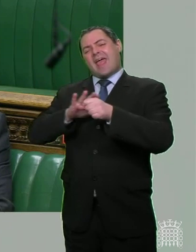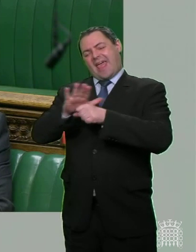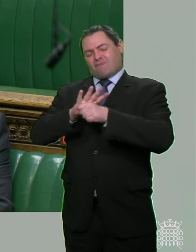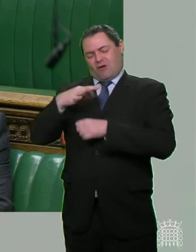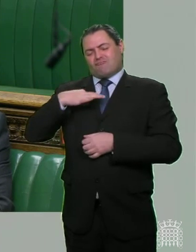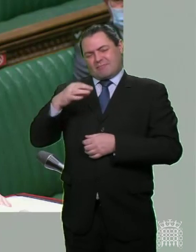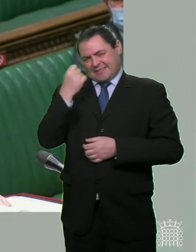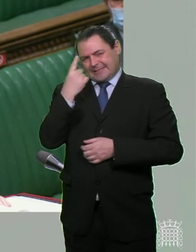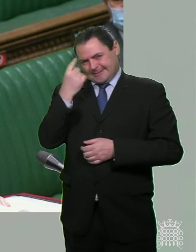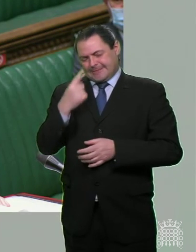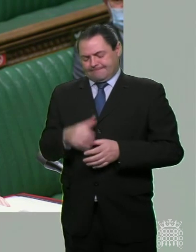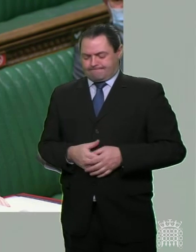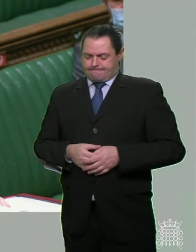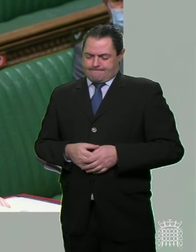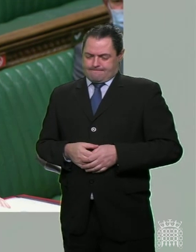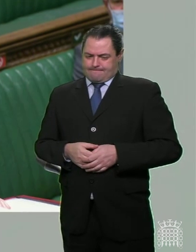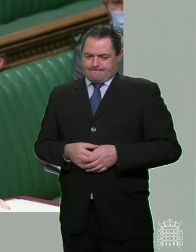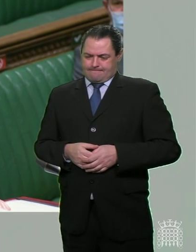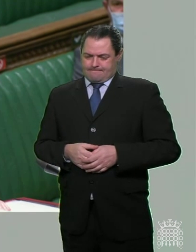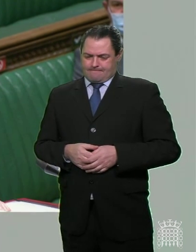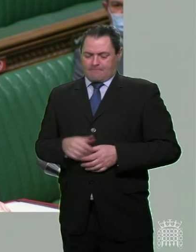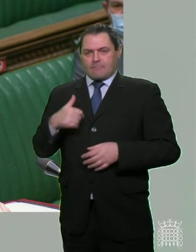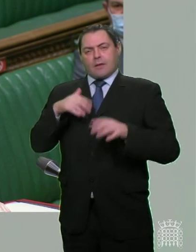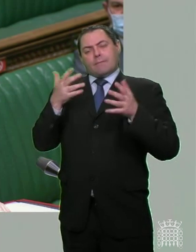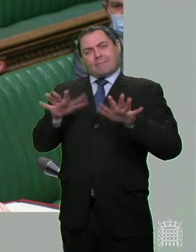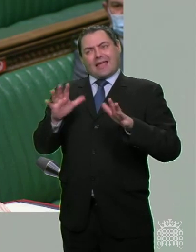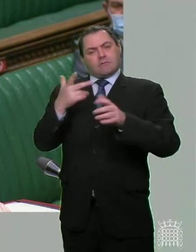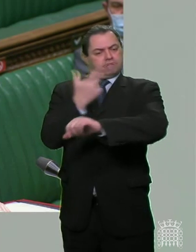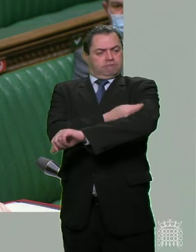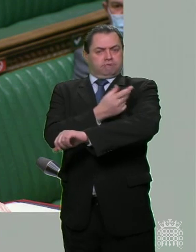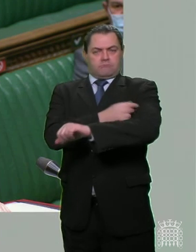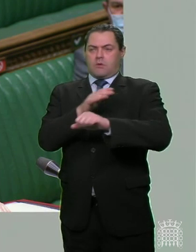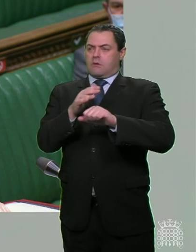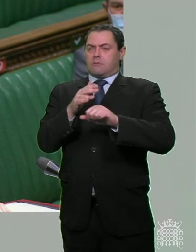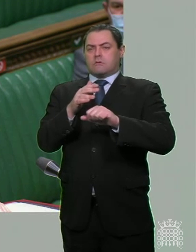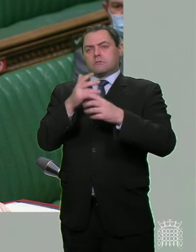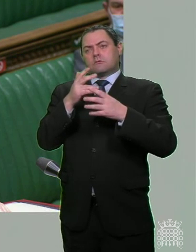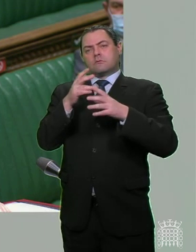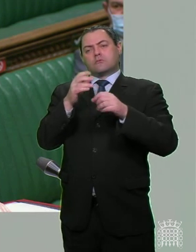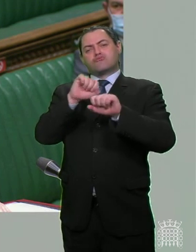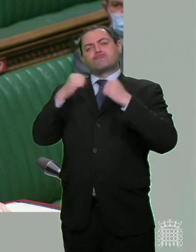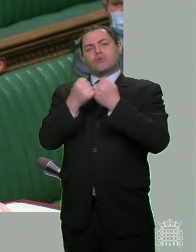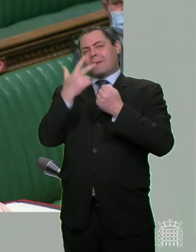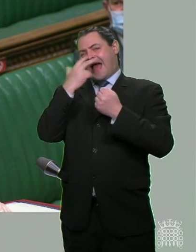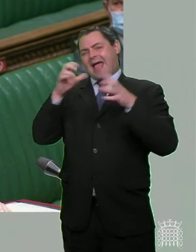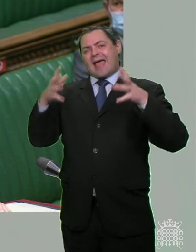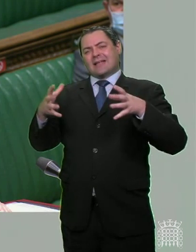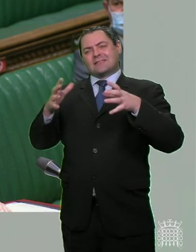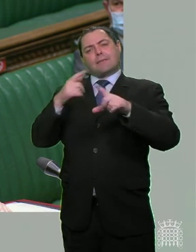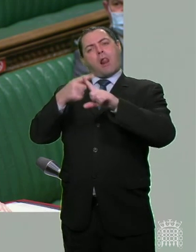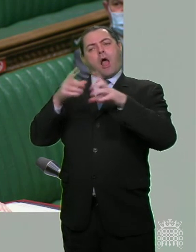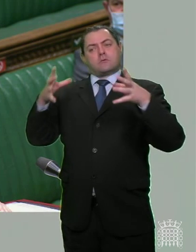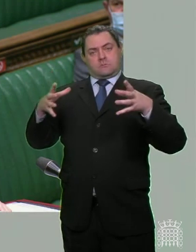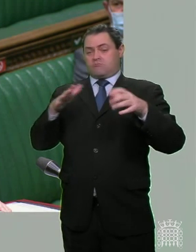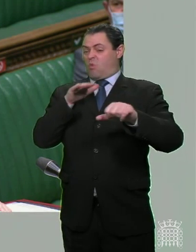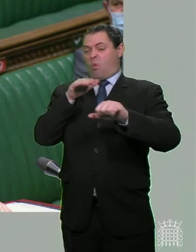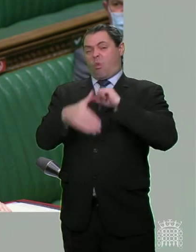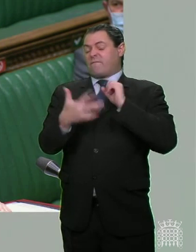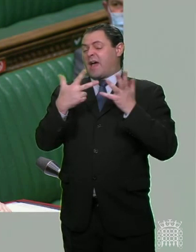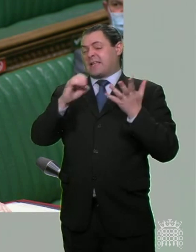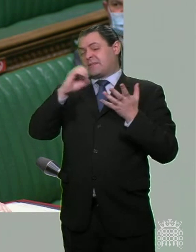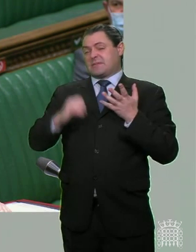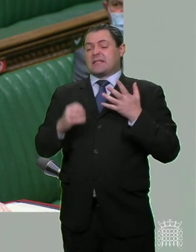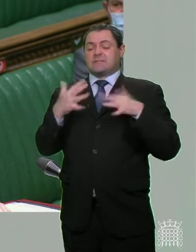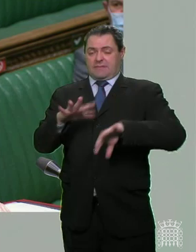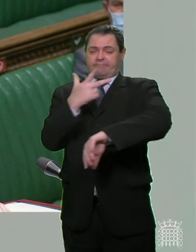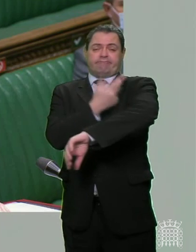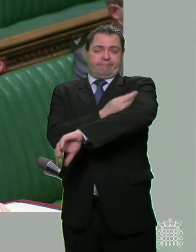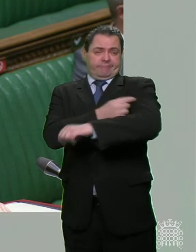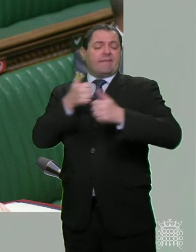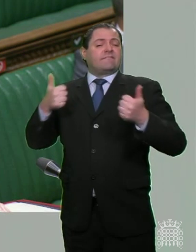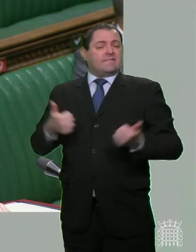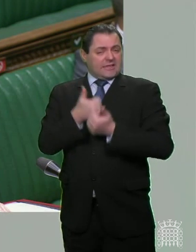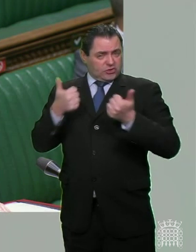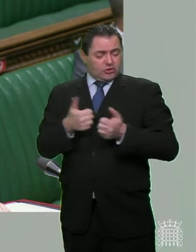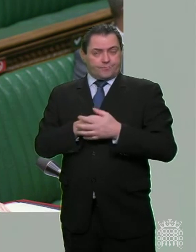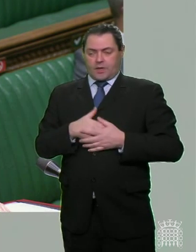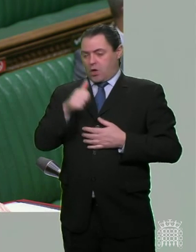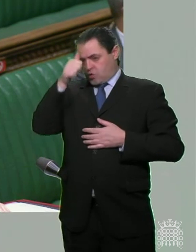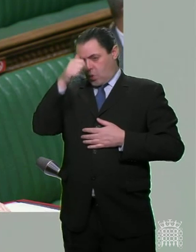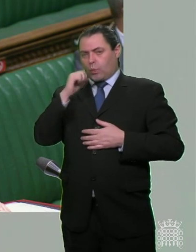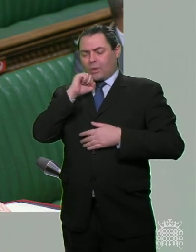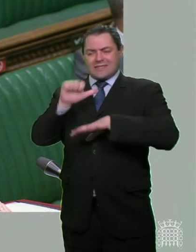I can tell my honourable Friend that we have vaccinated more than 80% of those over 80 across the country, and we are certainly looking at establishing a large-scale vaccination centre near him.